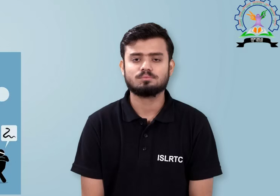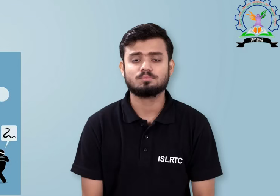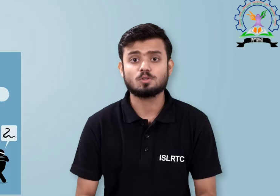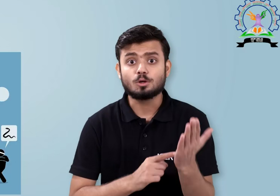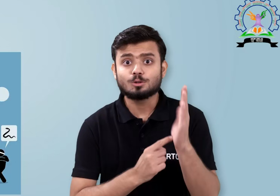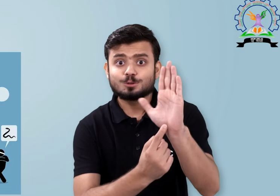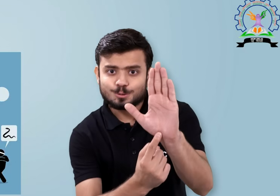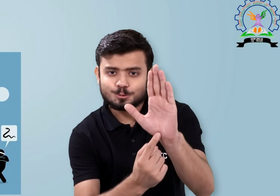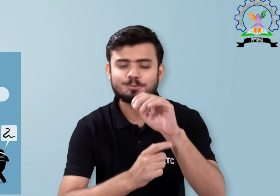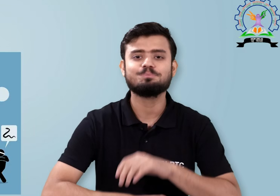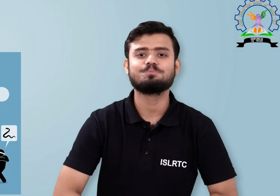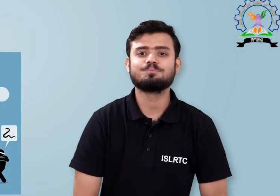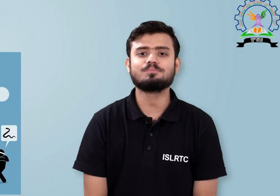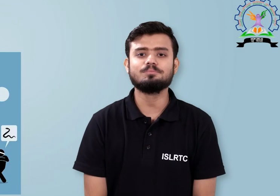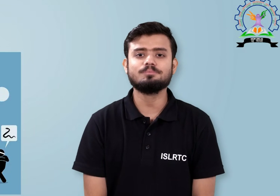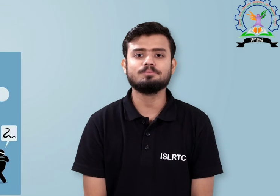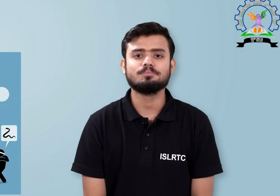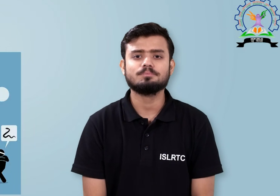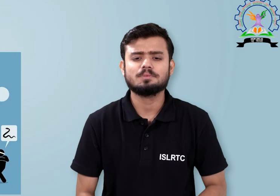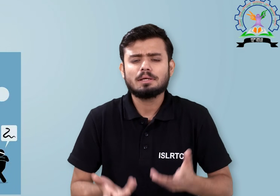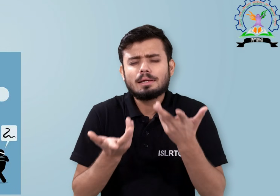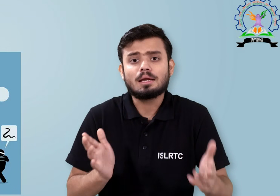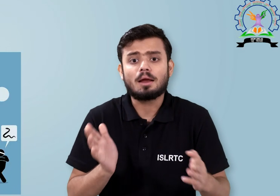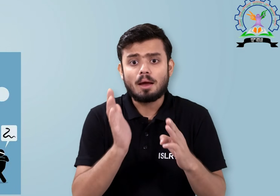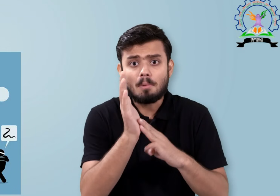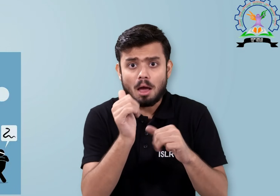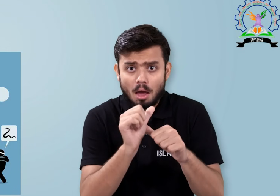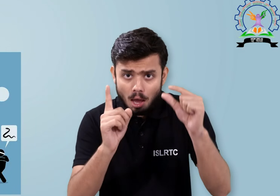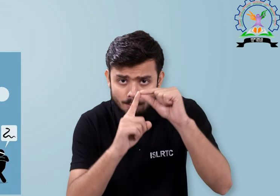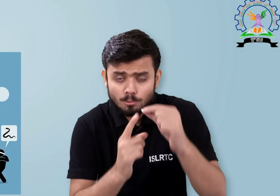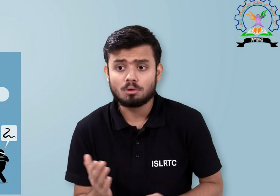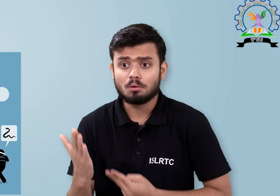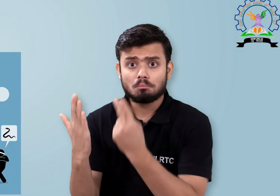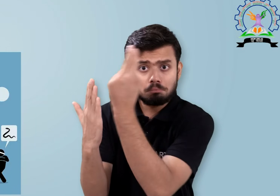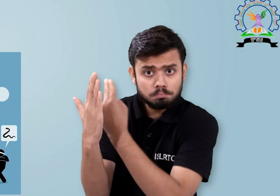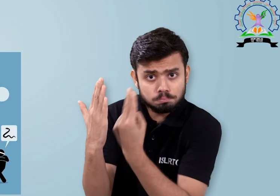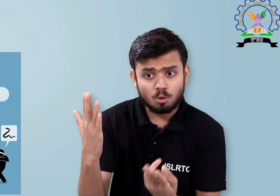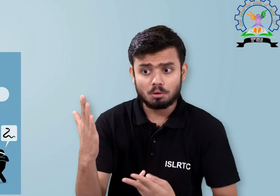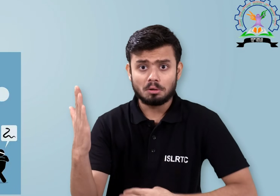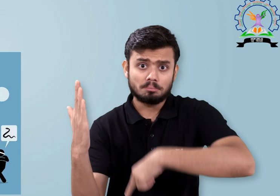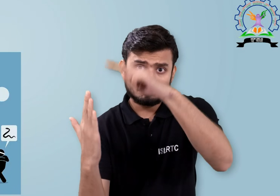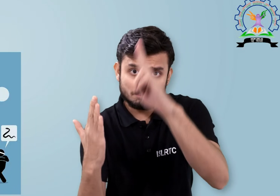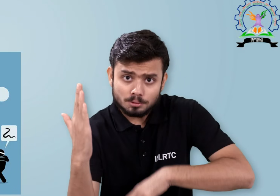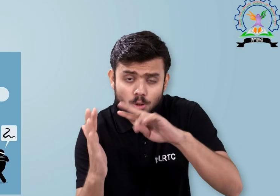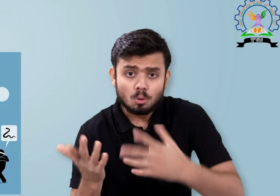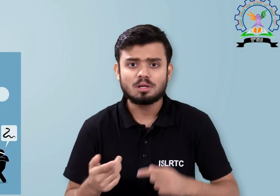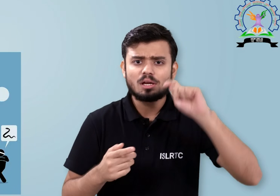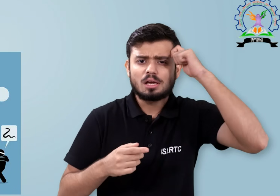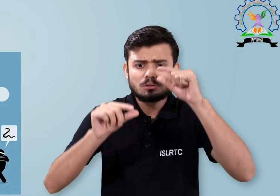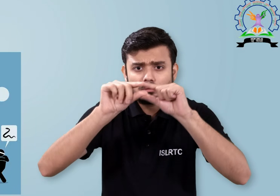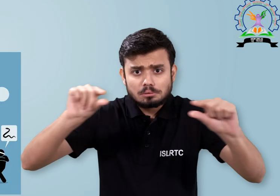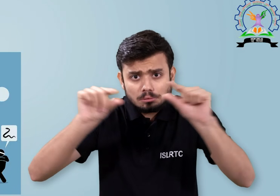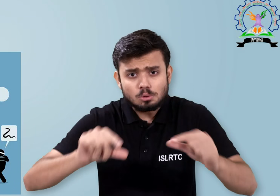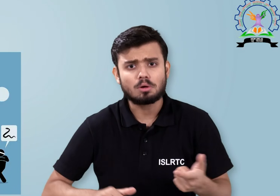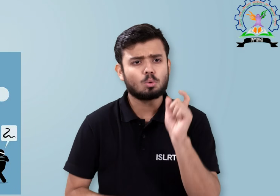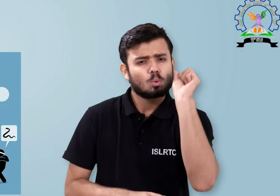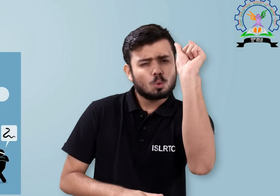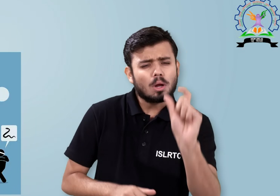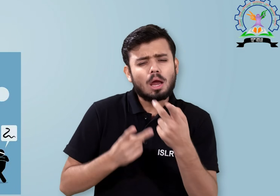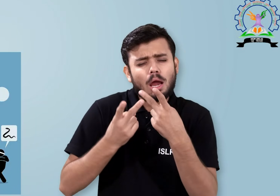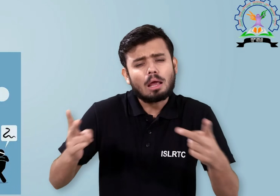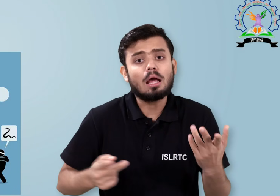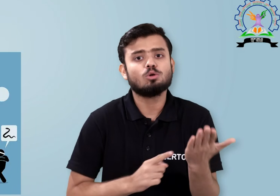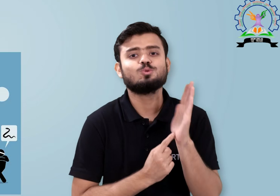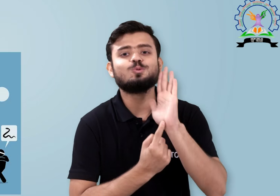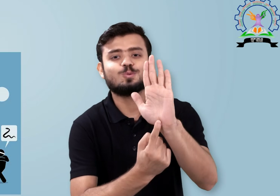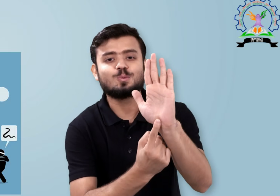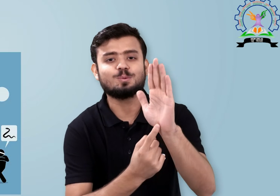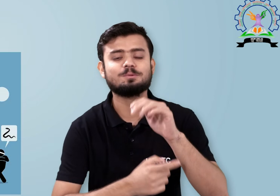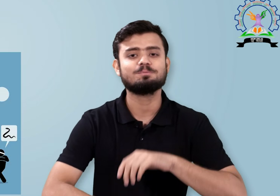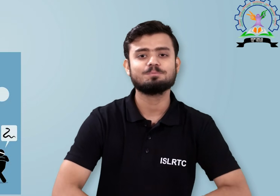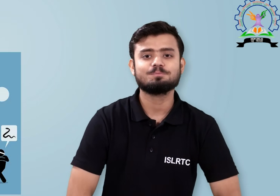Depict To represent or describe through words or a drawing, painting, etc.